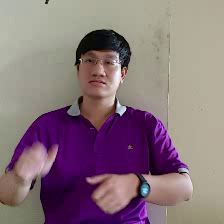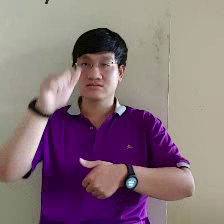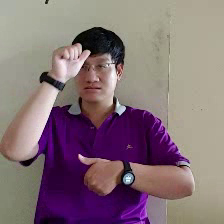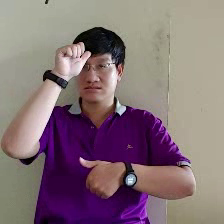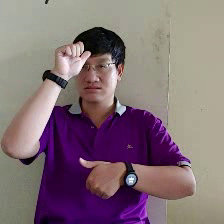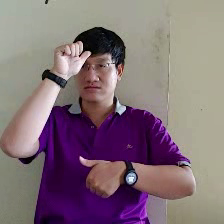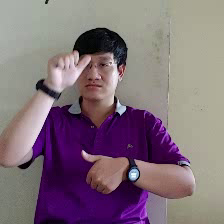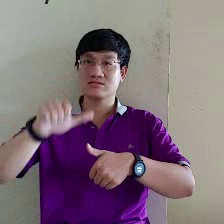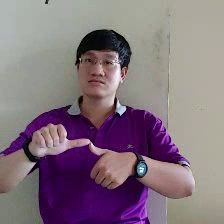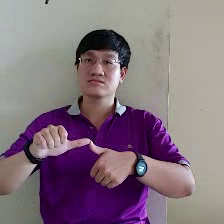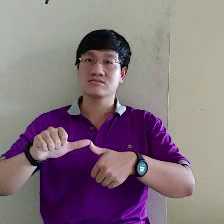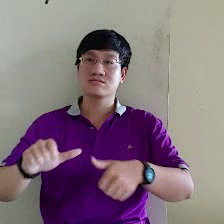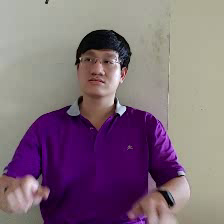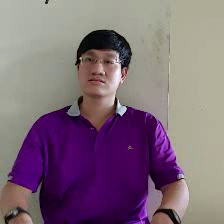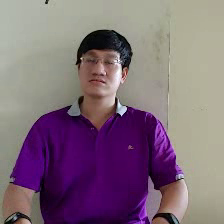Nhớ